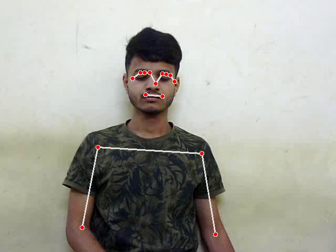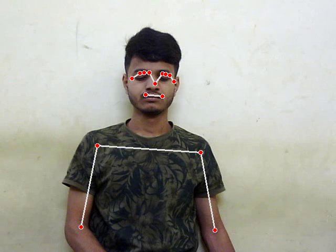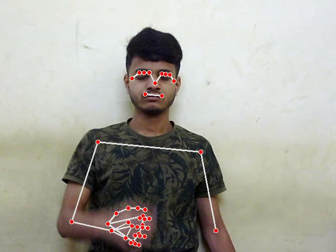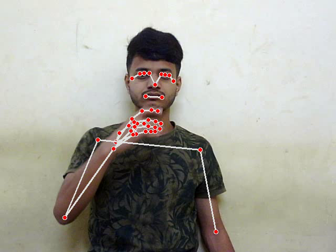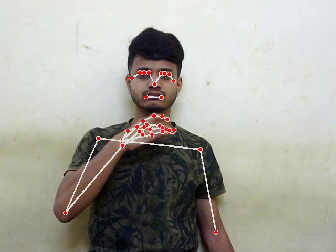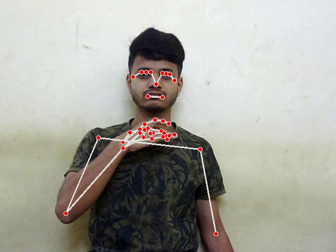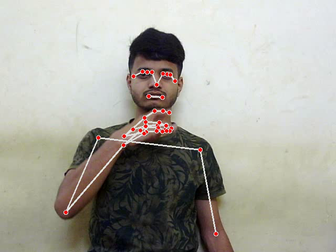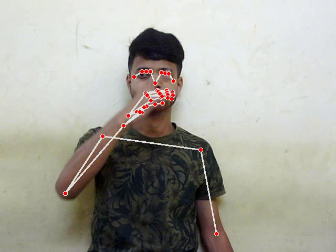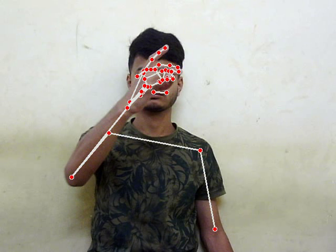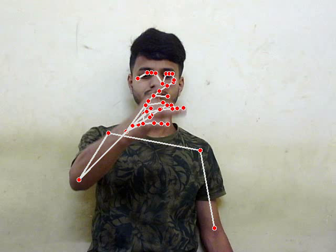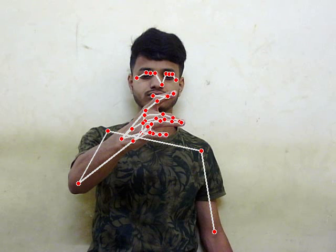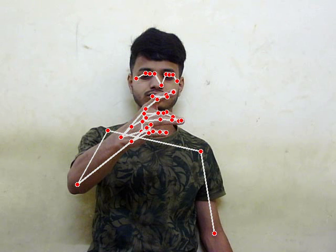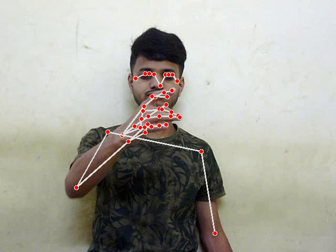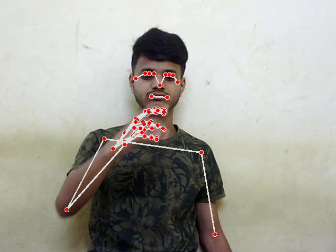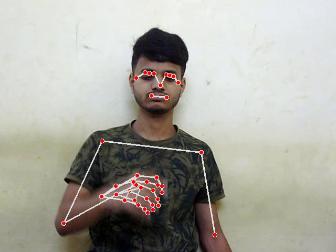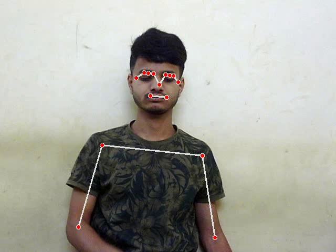like